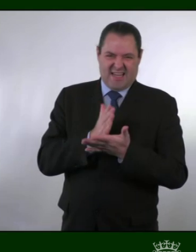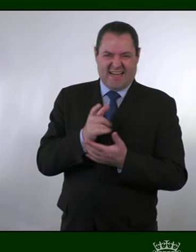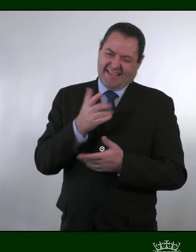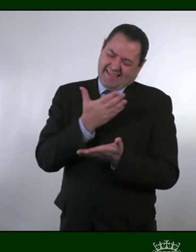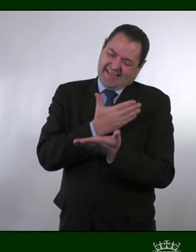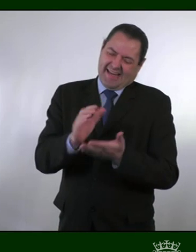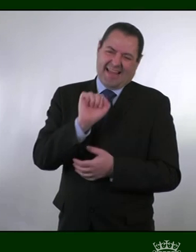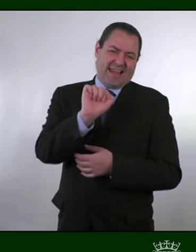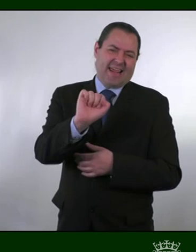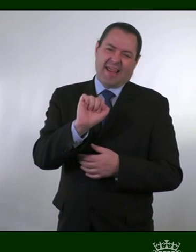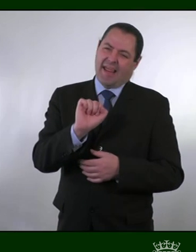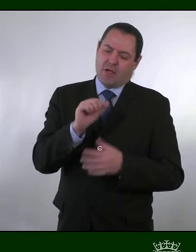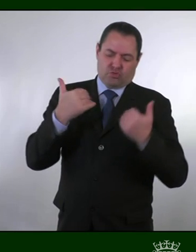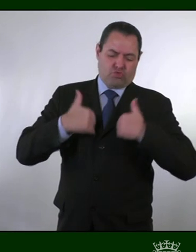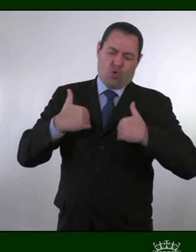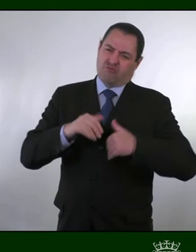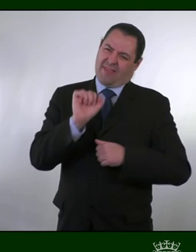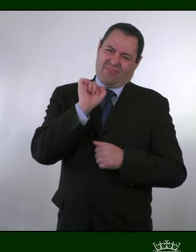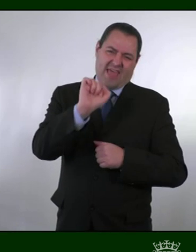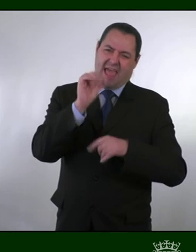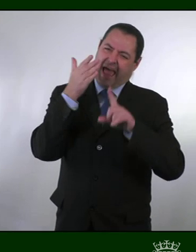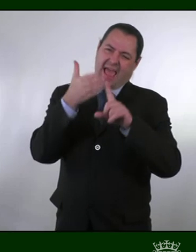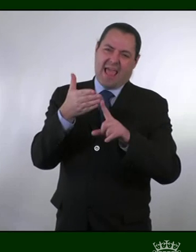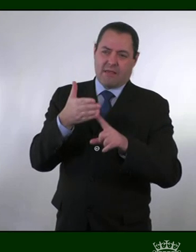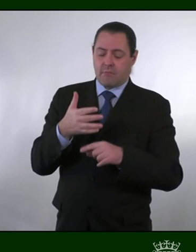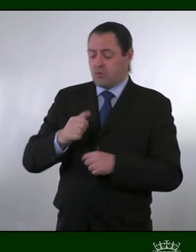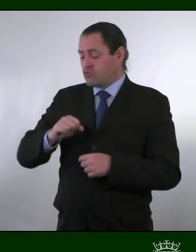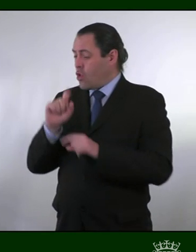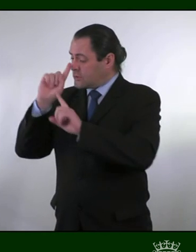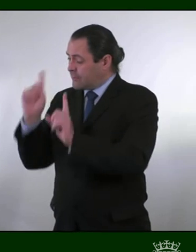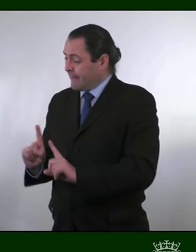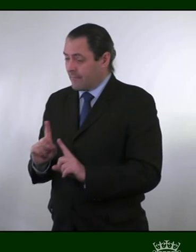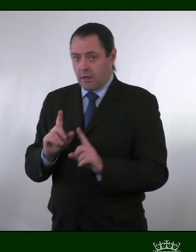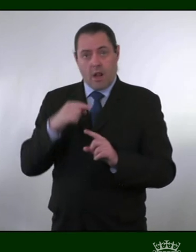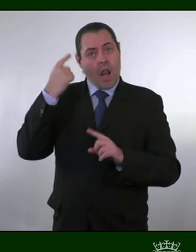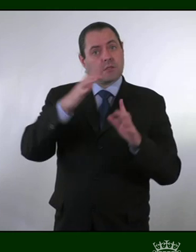The chasm between Westminster and the Scottish people has never been bigger.